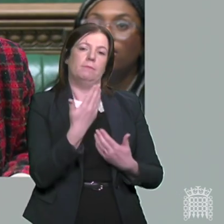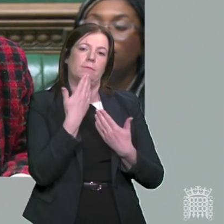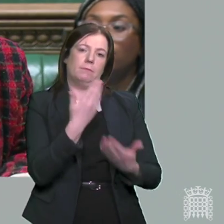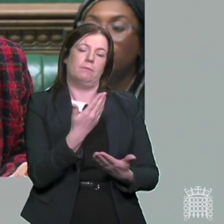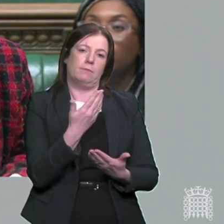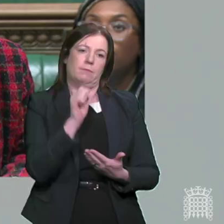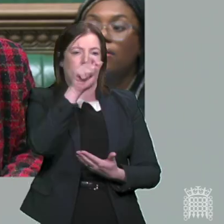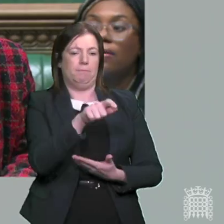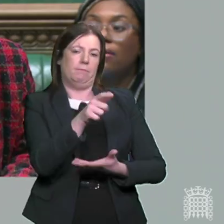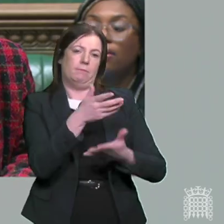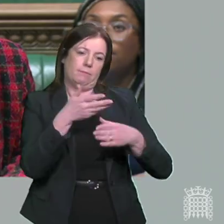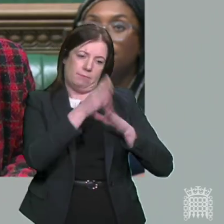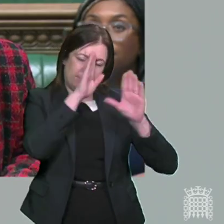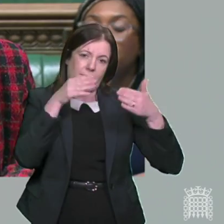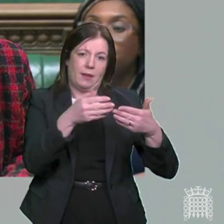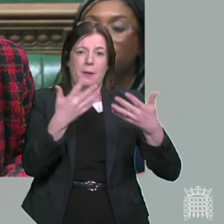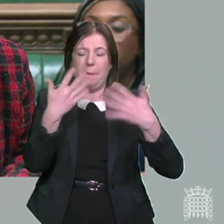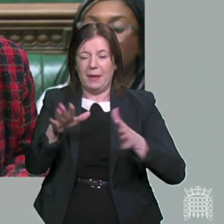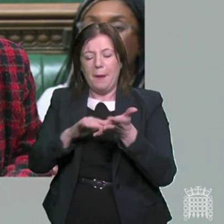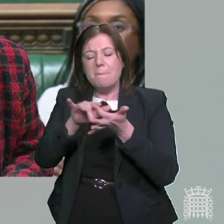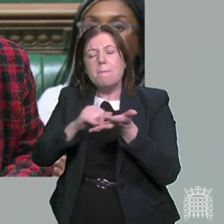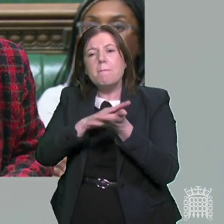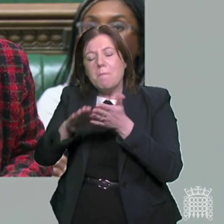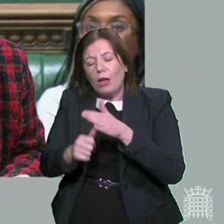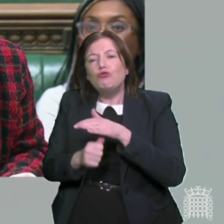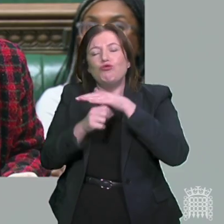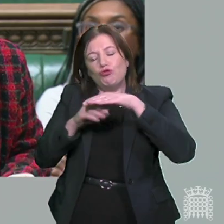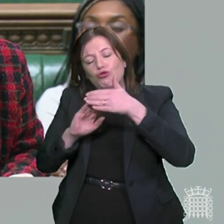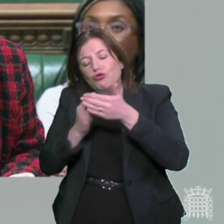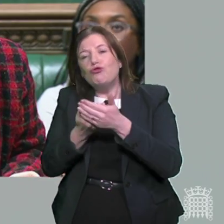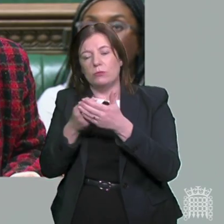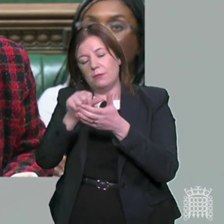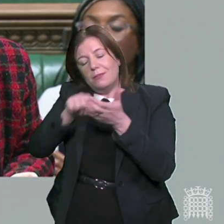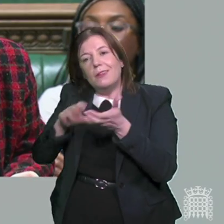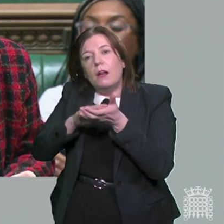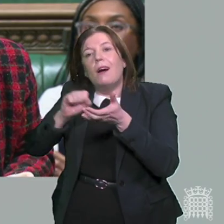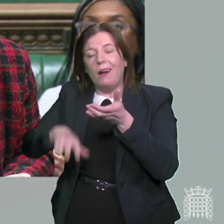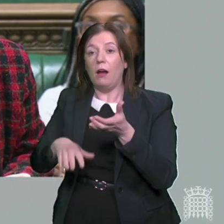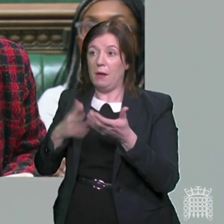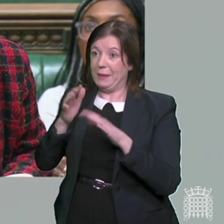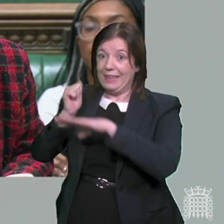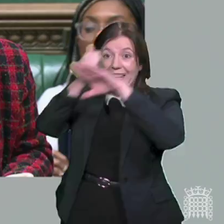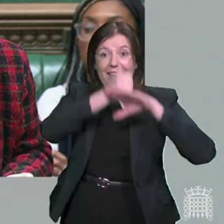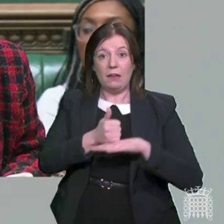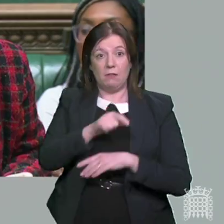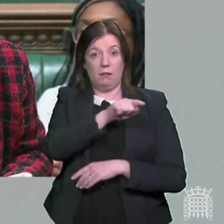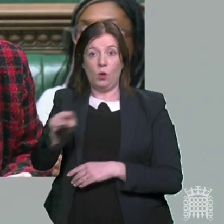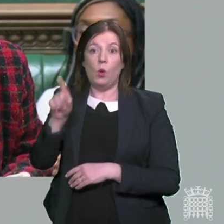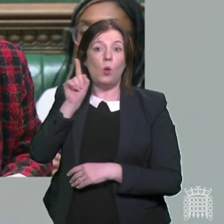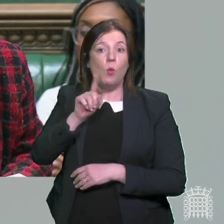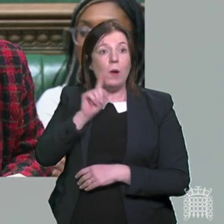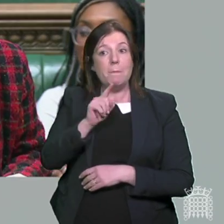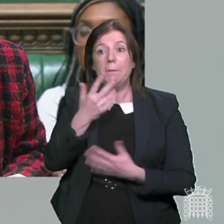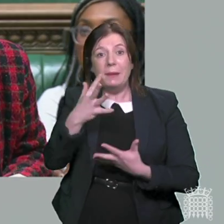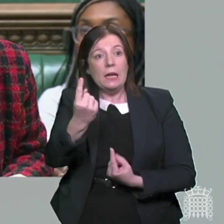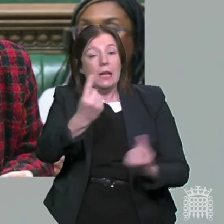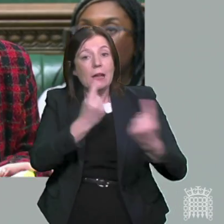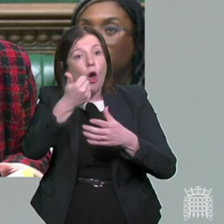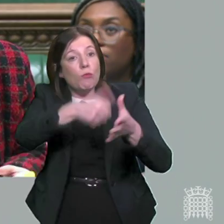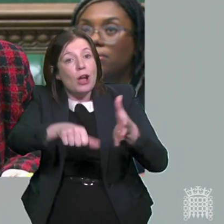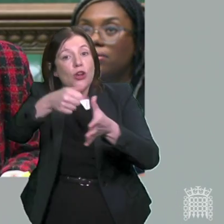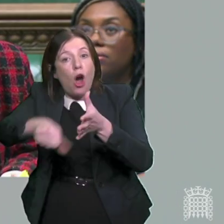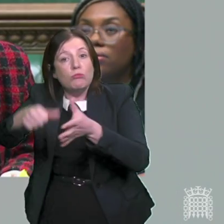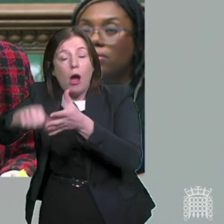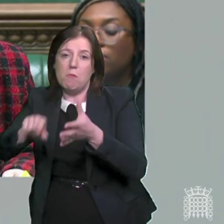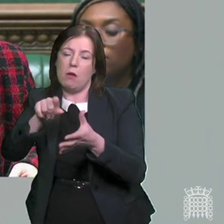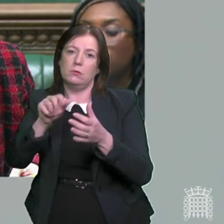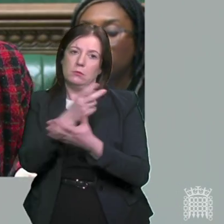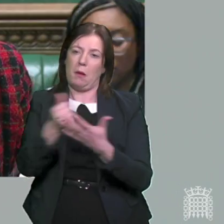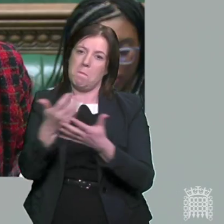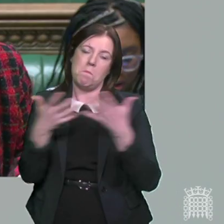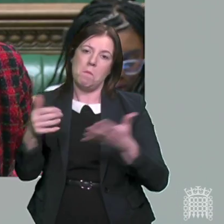I recognise that while we have set up nine specialist mesh centres to tackle mesh removal and seen a number of women come forward and receive their surgery, there are still a number on the waiting list.